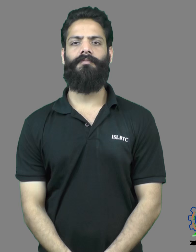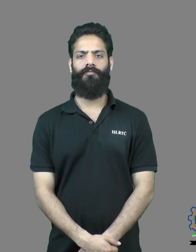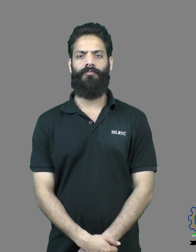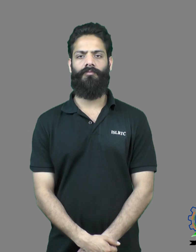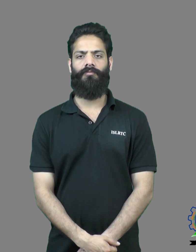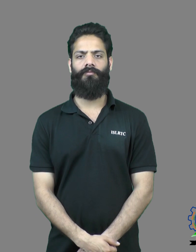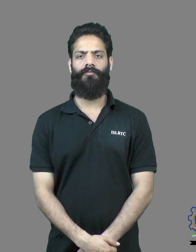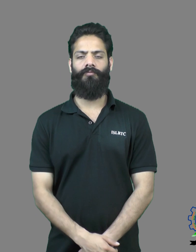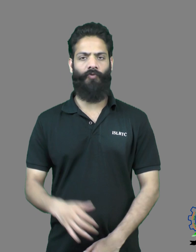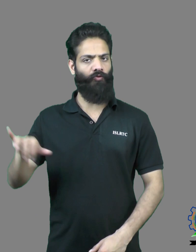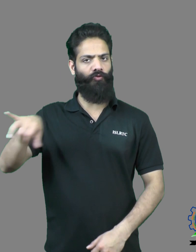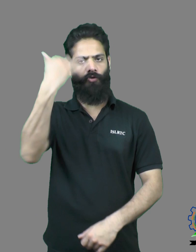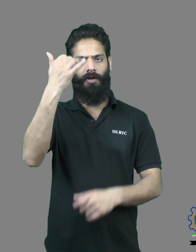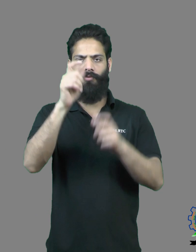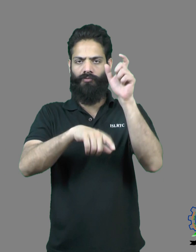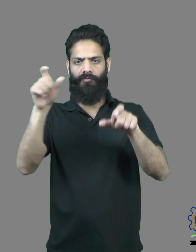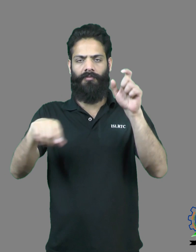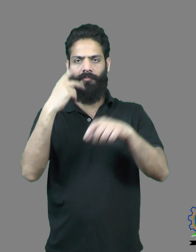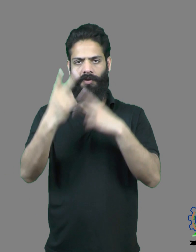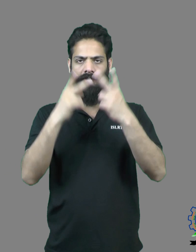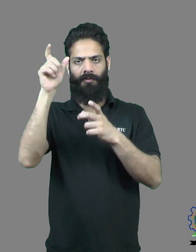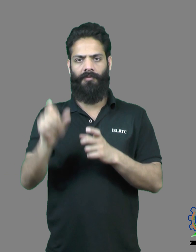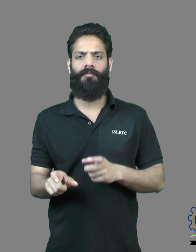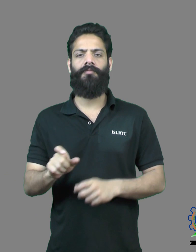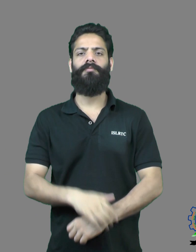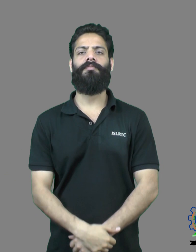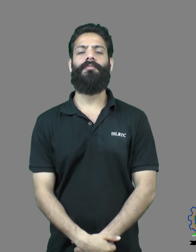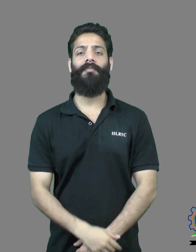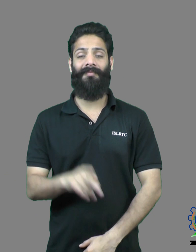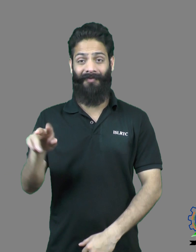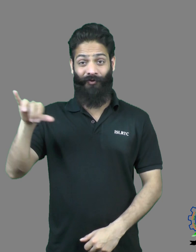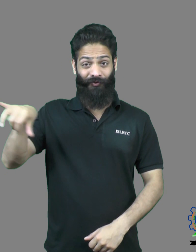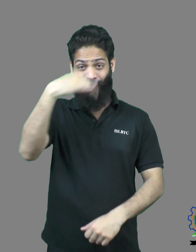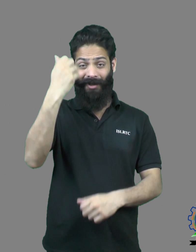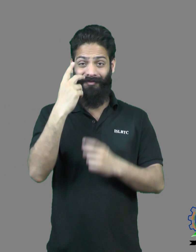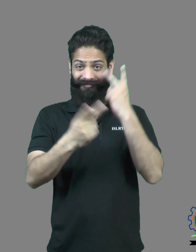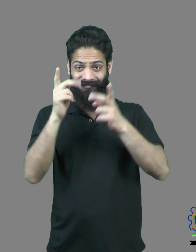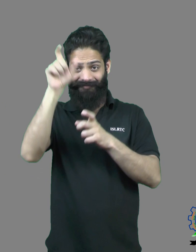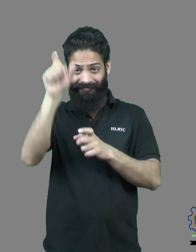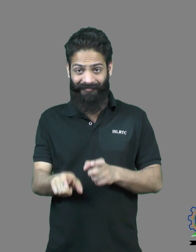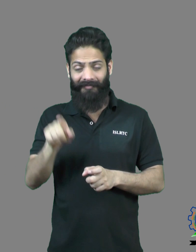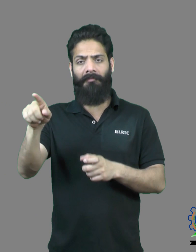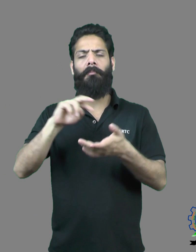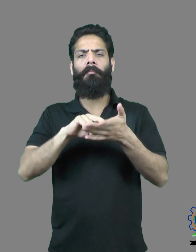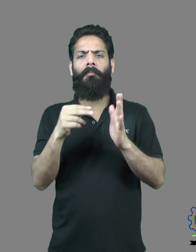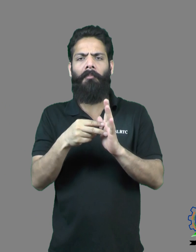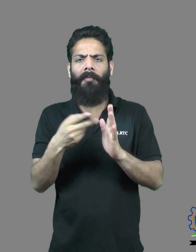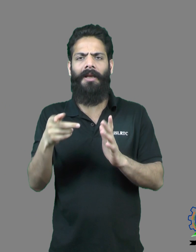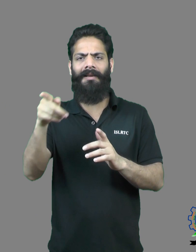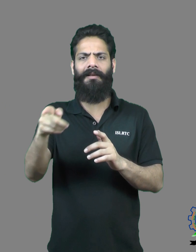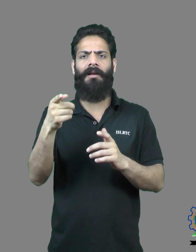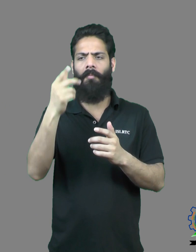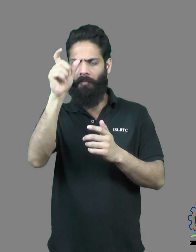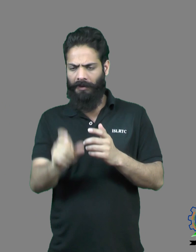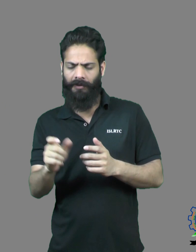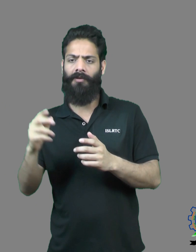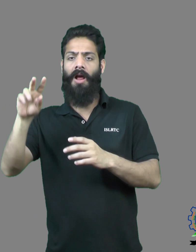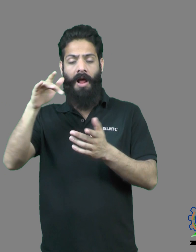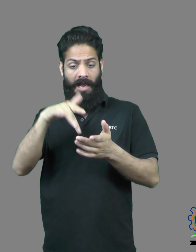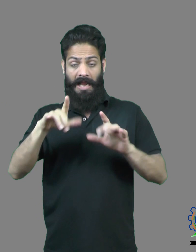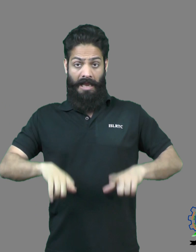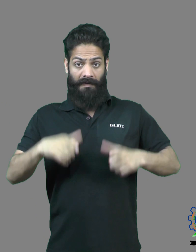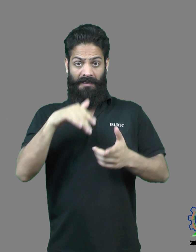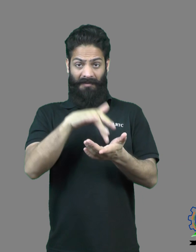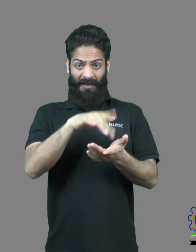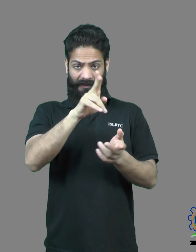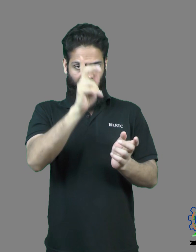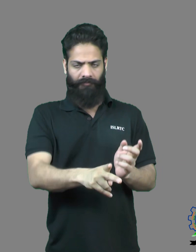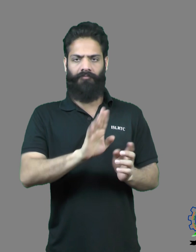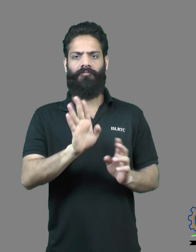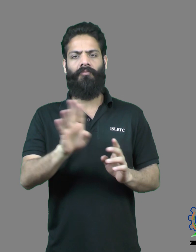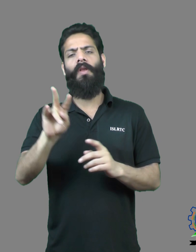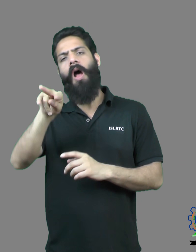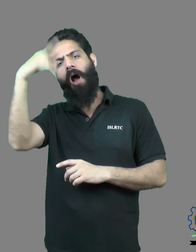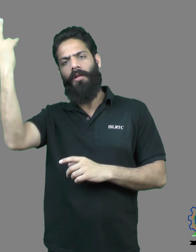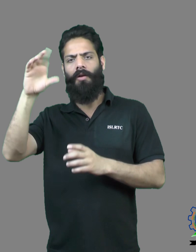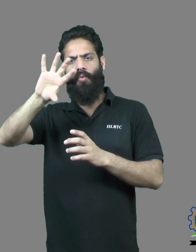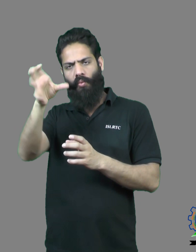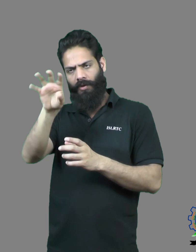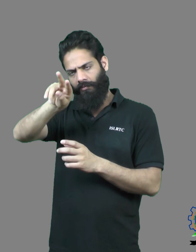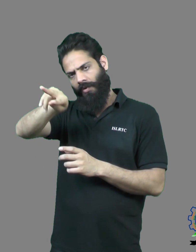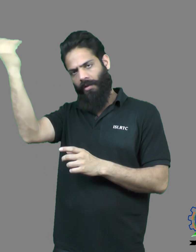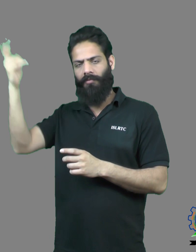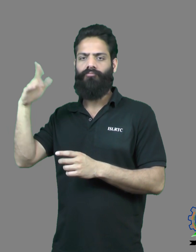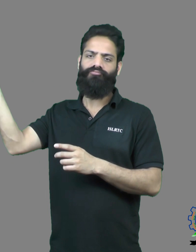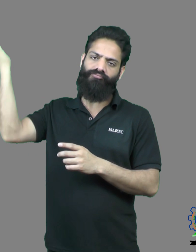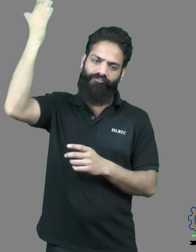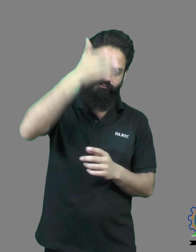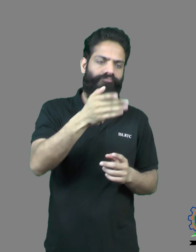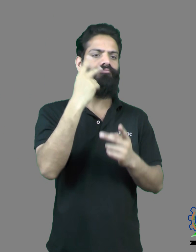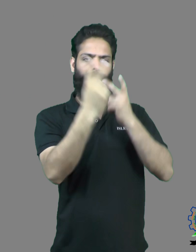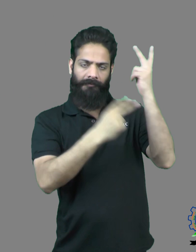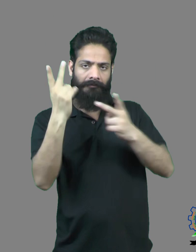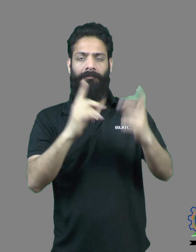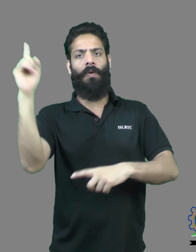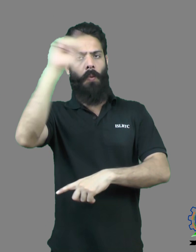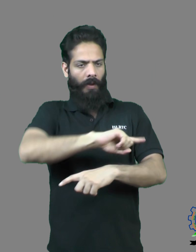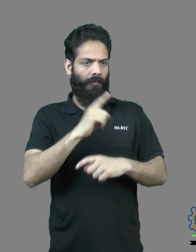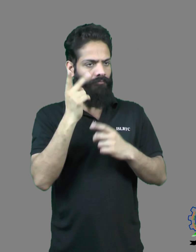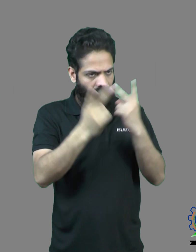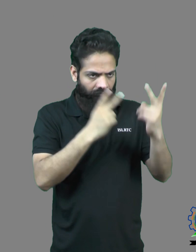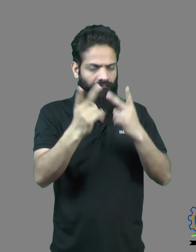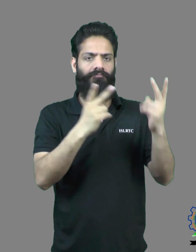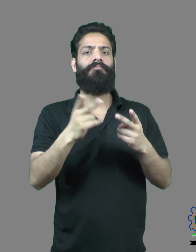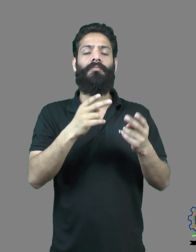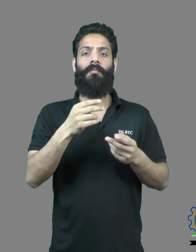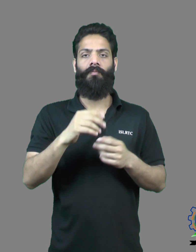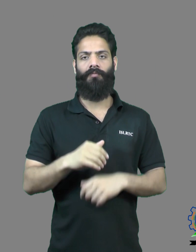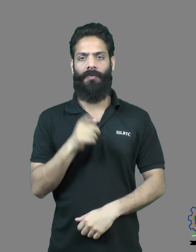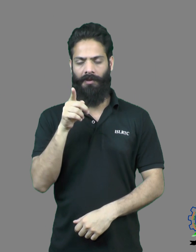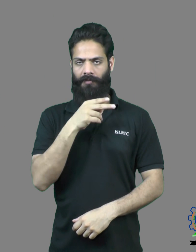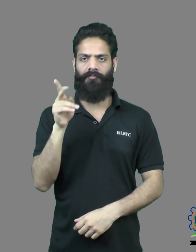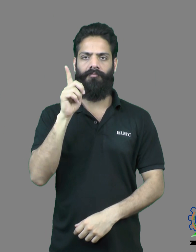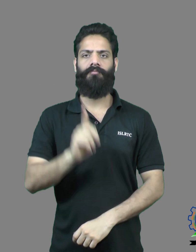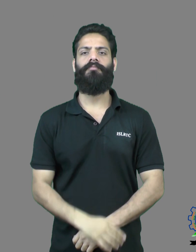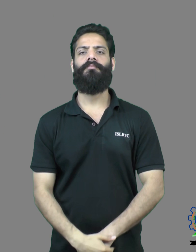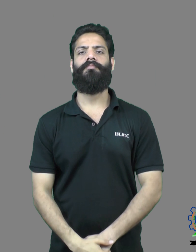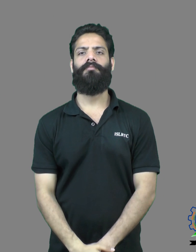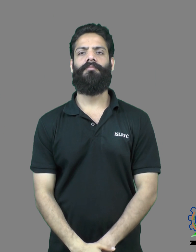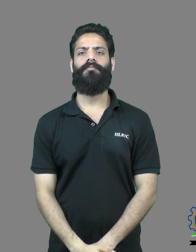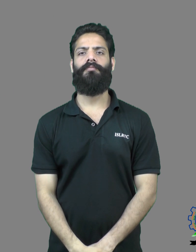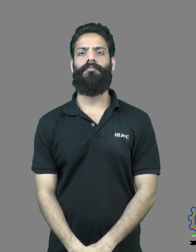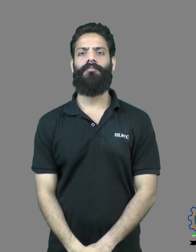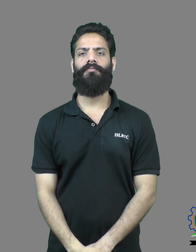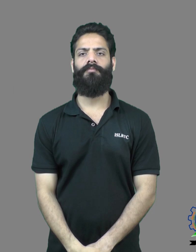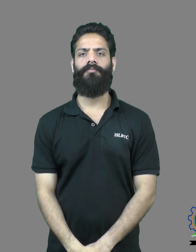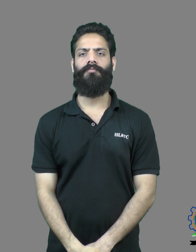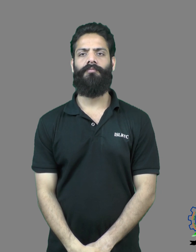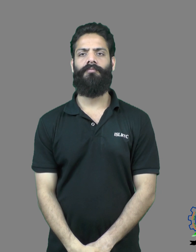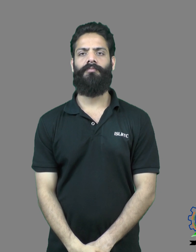Foreign Tourist